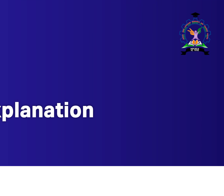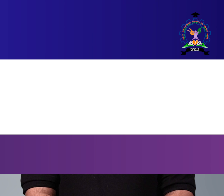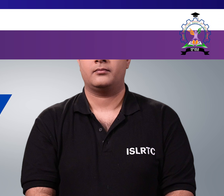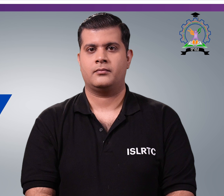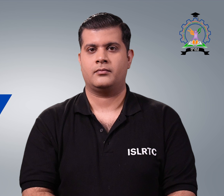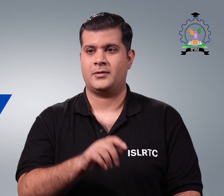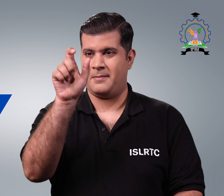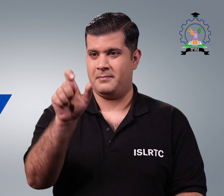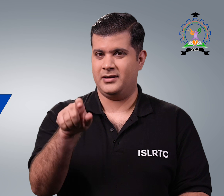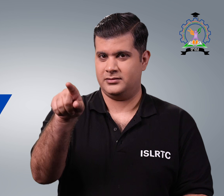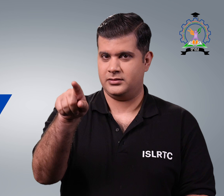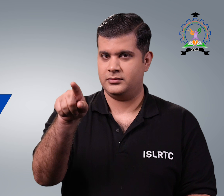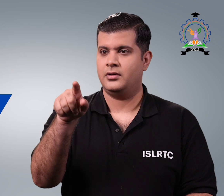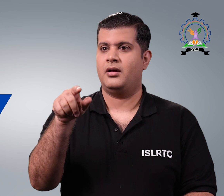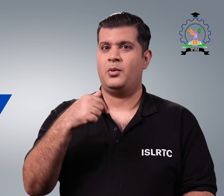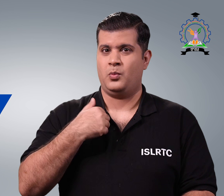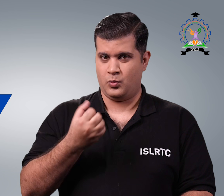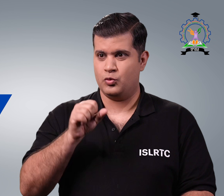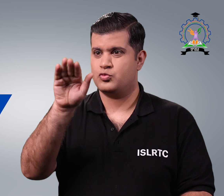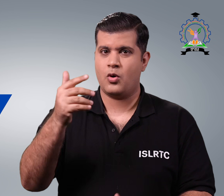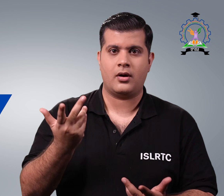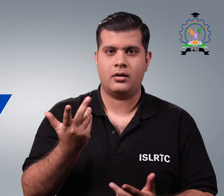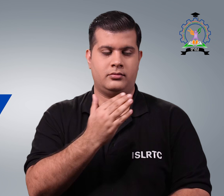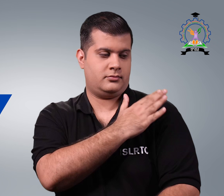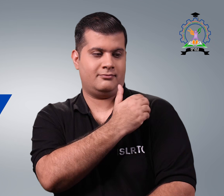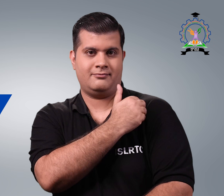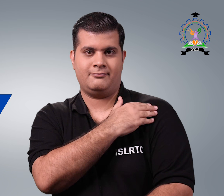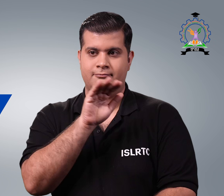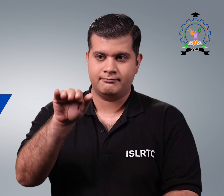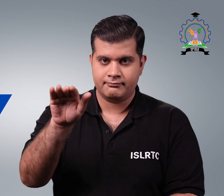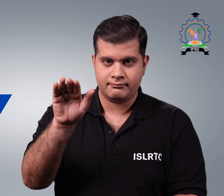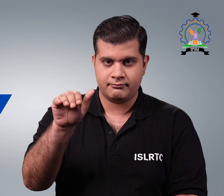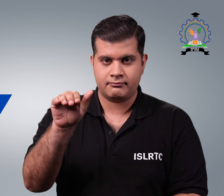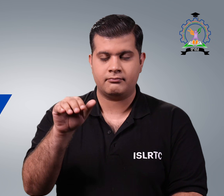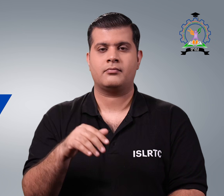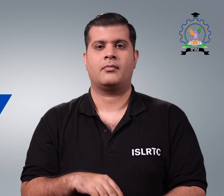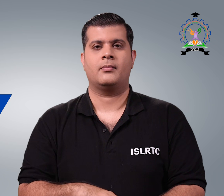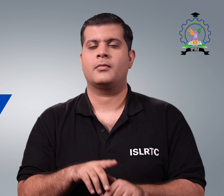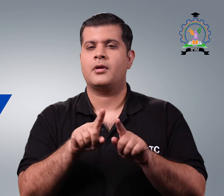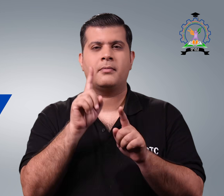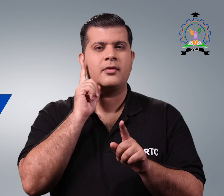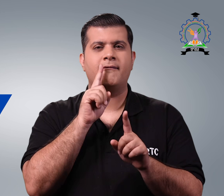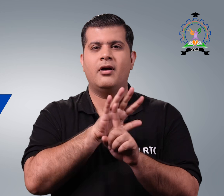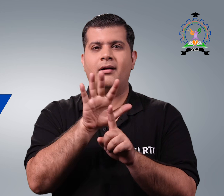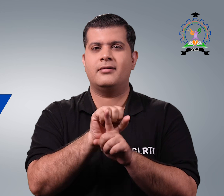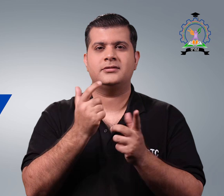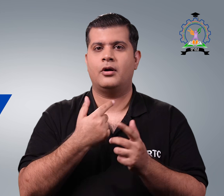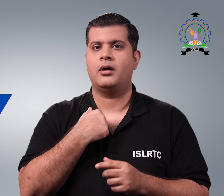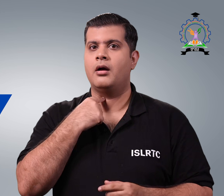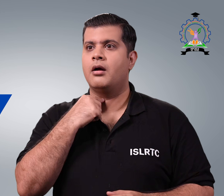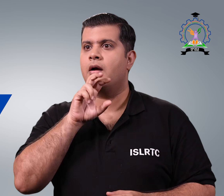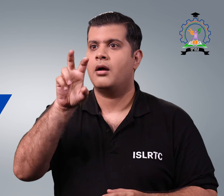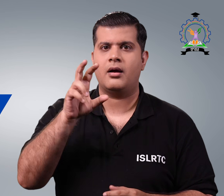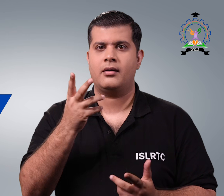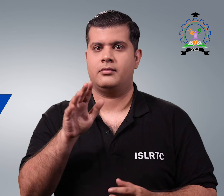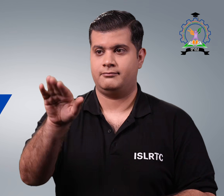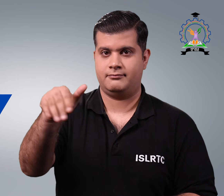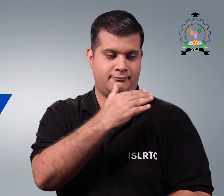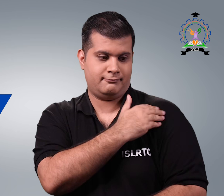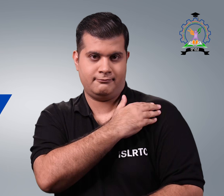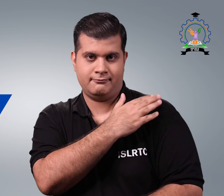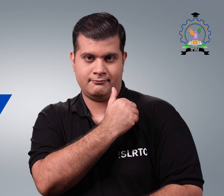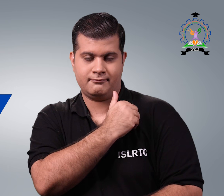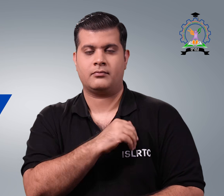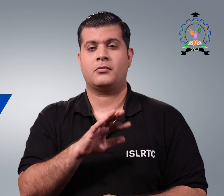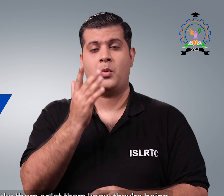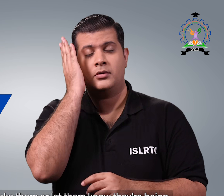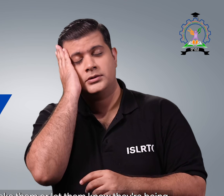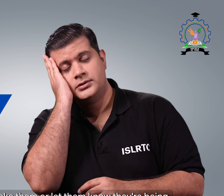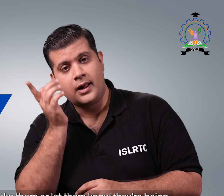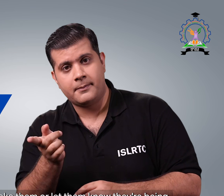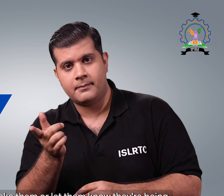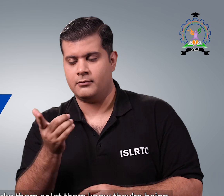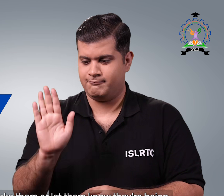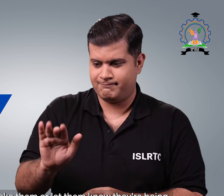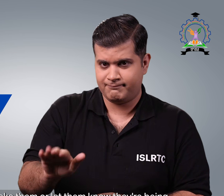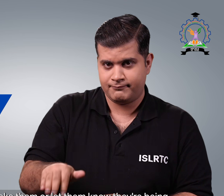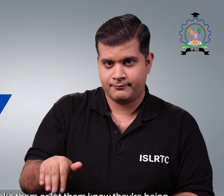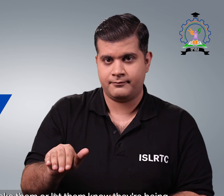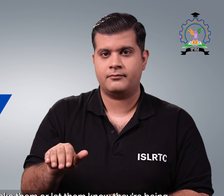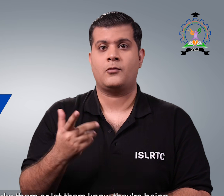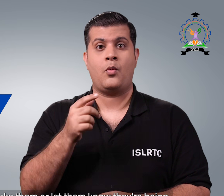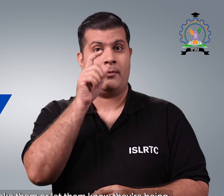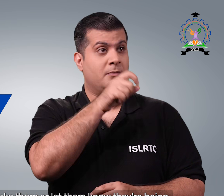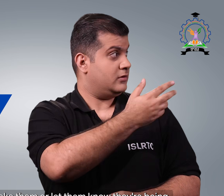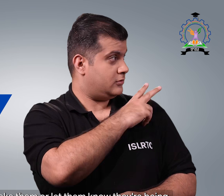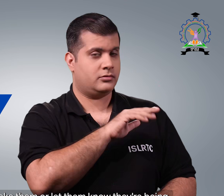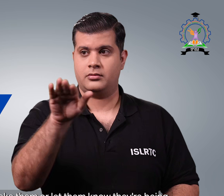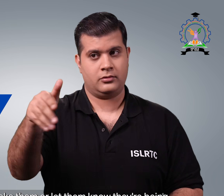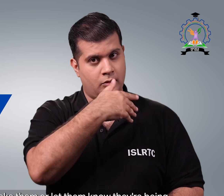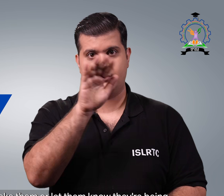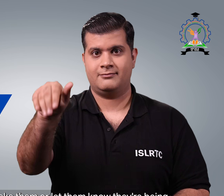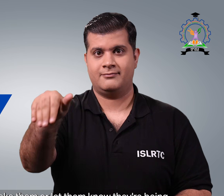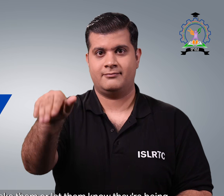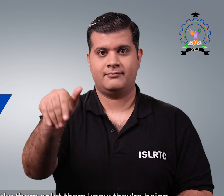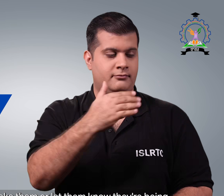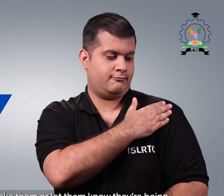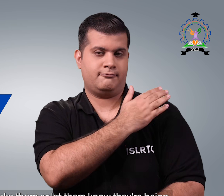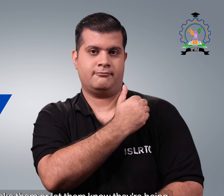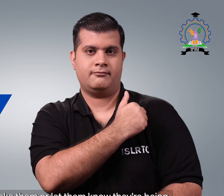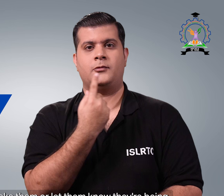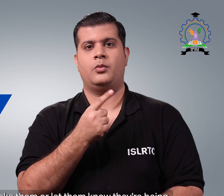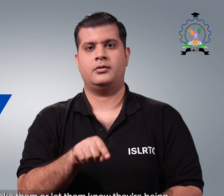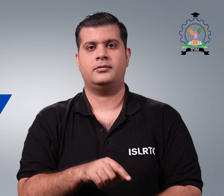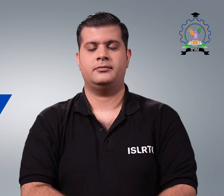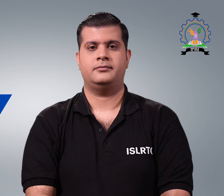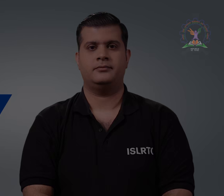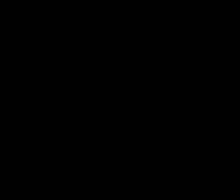'Tap' means to gently touch someone to get their attention. Tapping to get attention is part of Deaf culture. You tap someone to wake them or let them know they're being called.